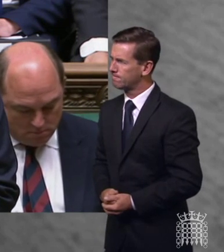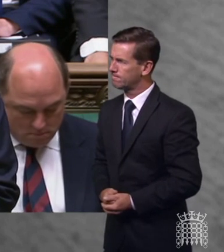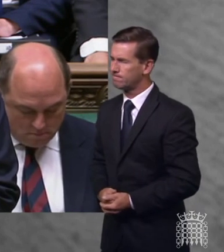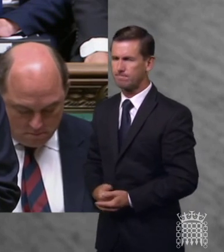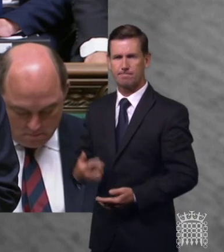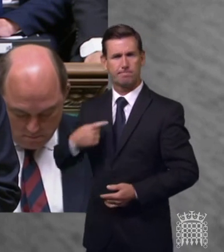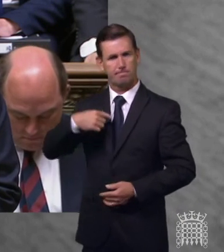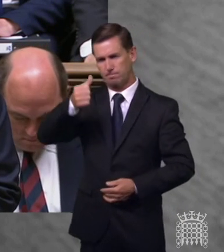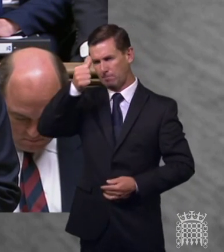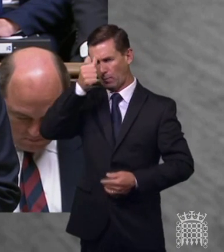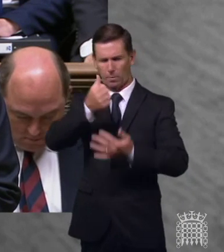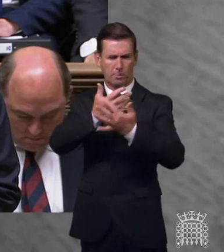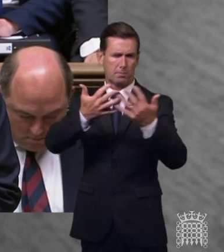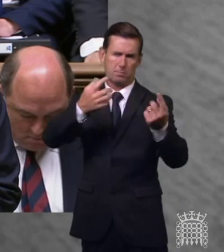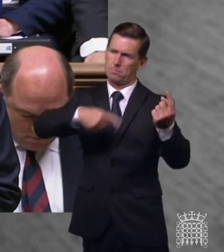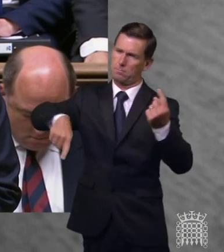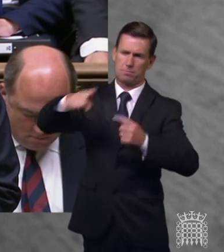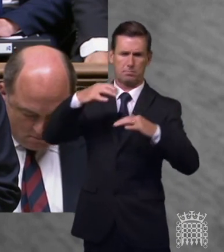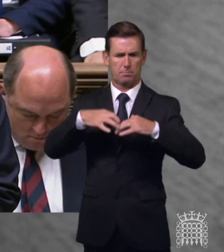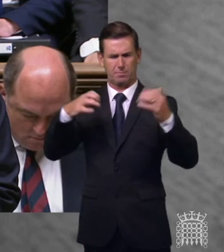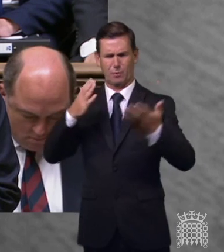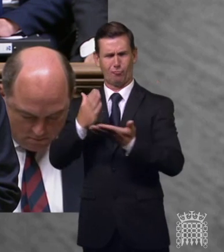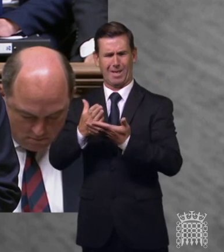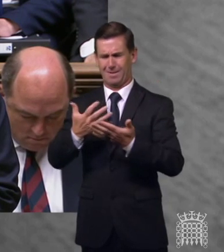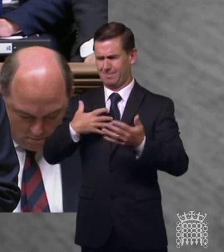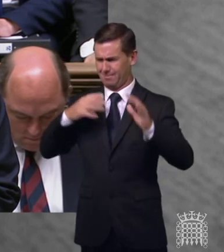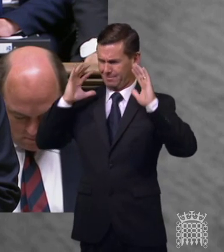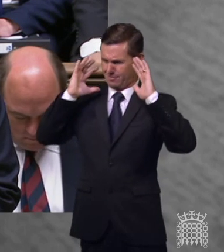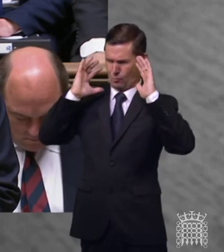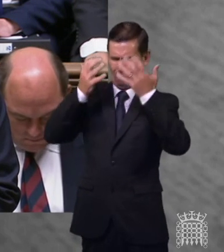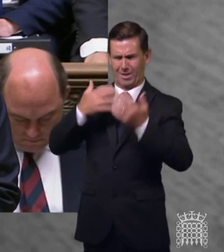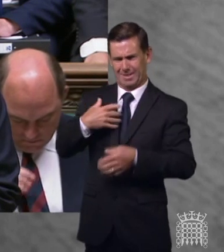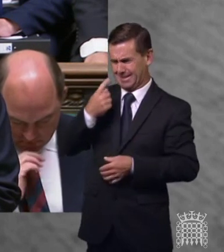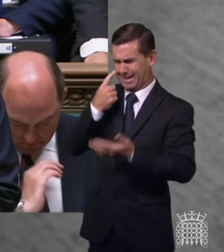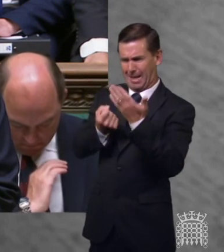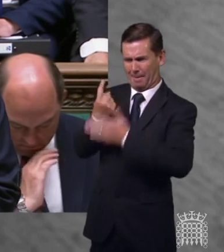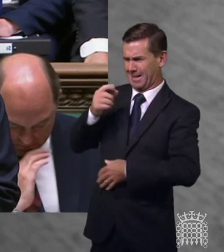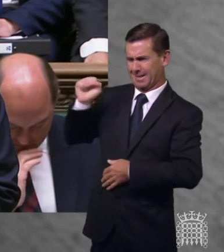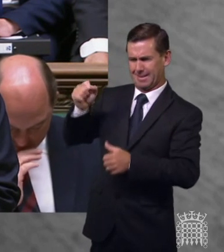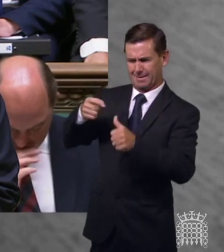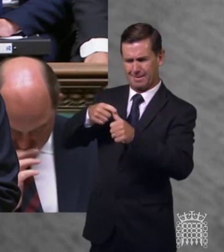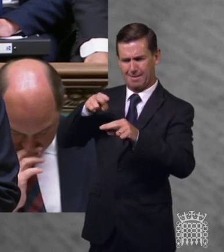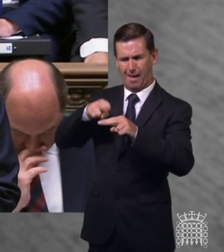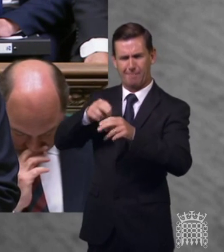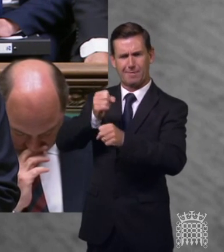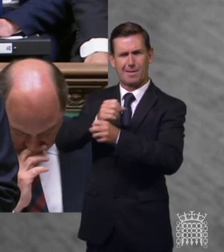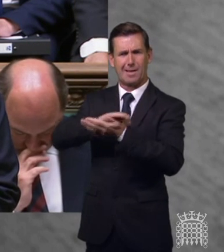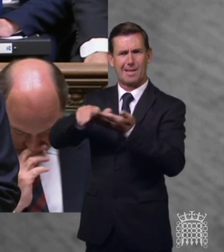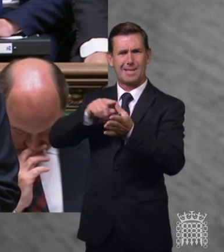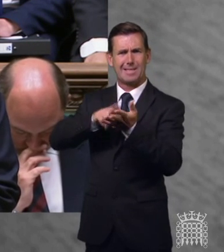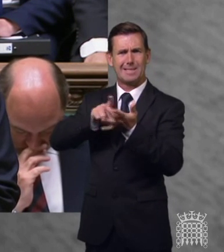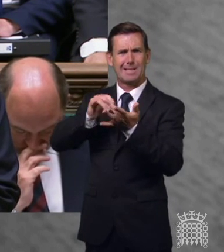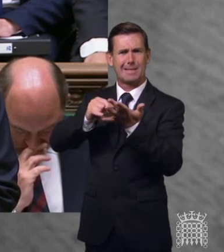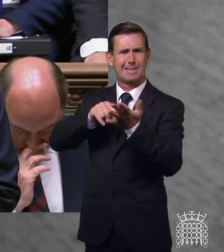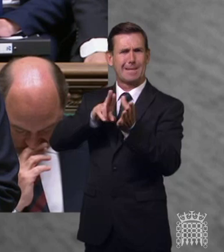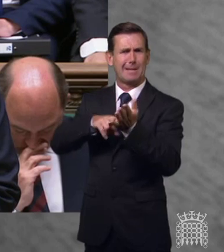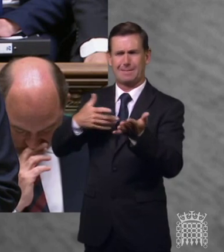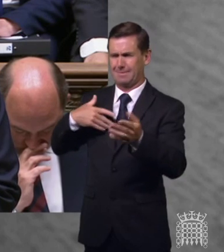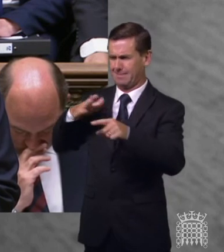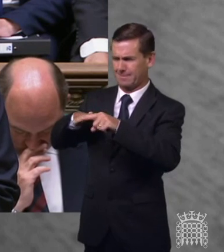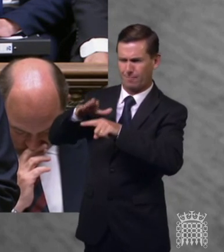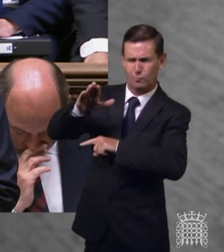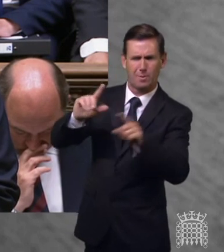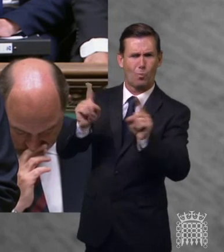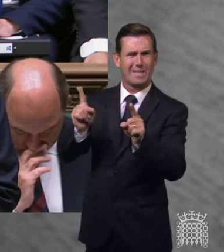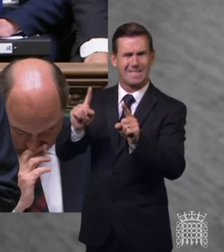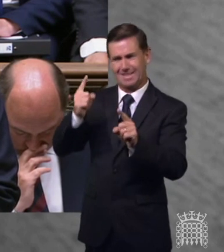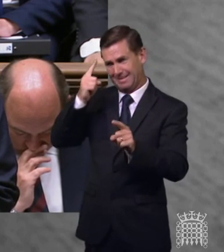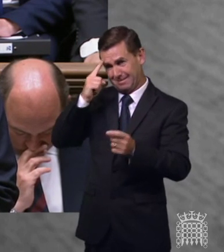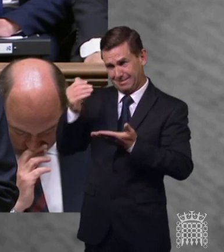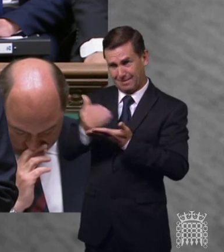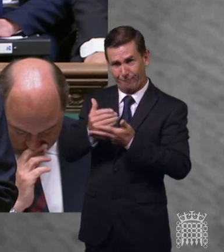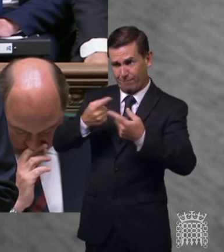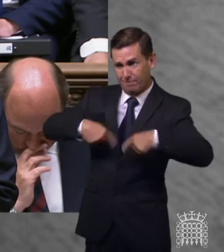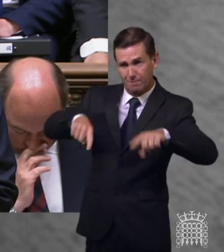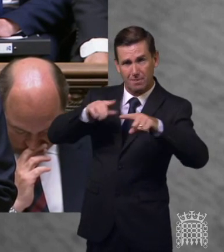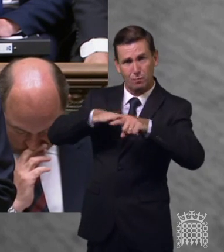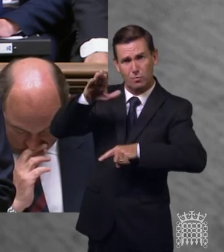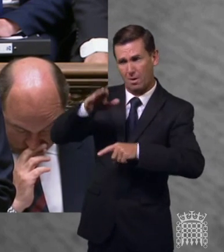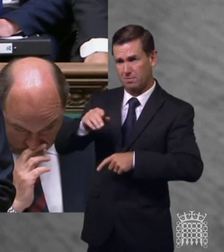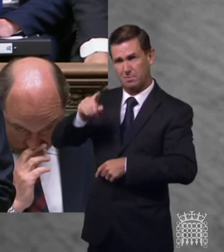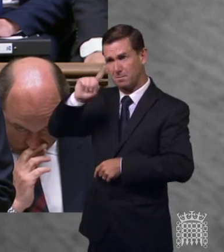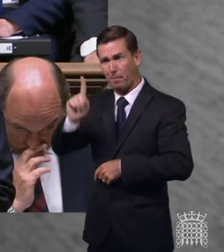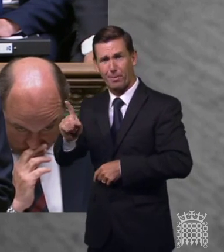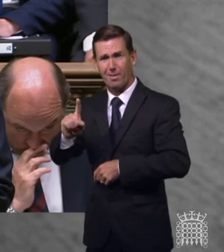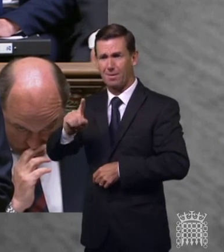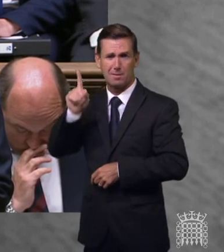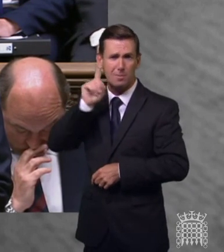I know that Members across the House share my concern about the situation in Afghanistan, the issues it raises for our own security and the fears of many remaining in that country, especially women and children.